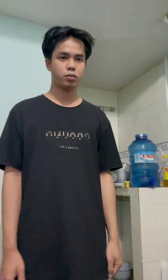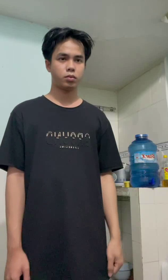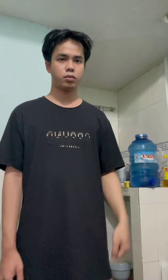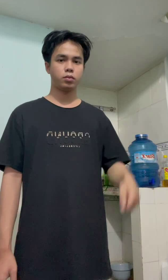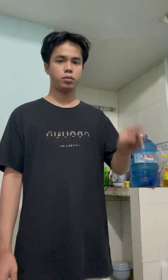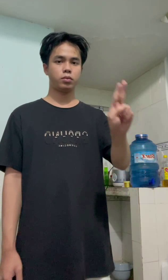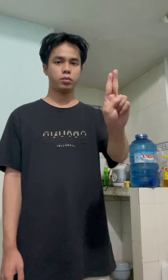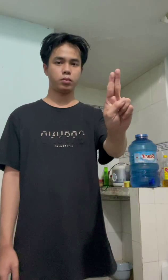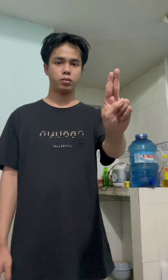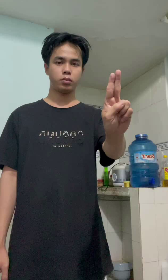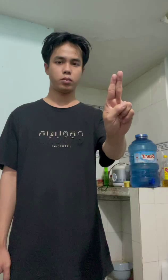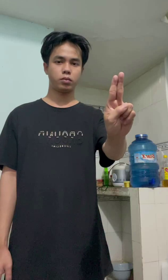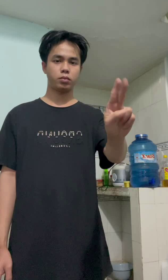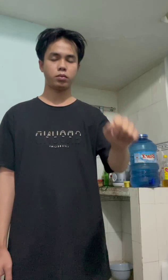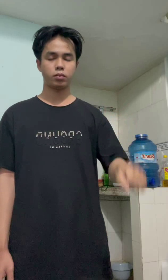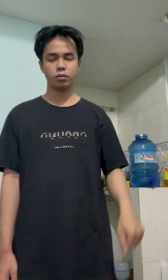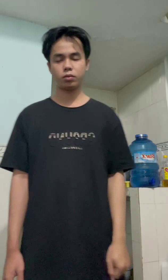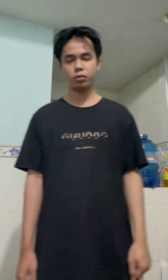u